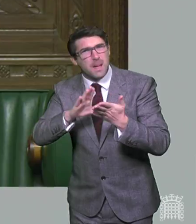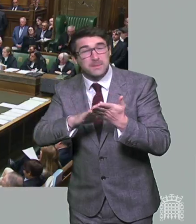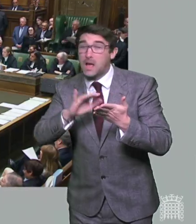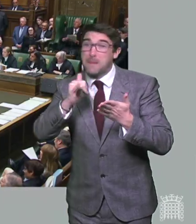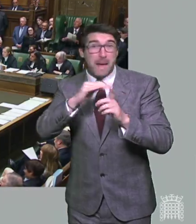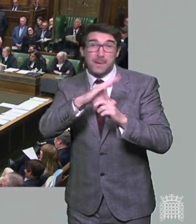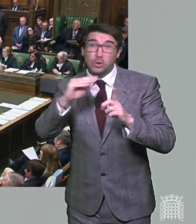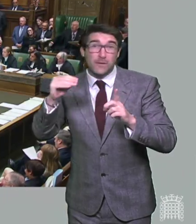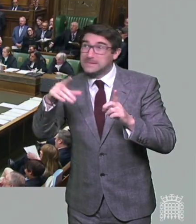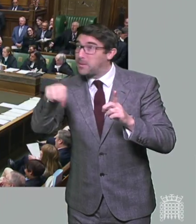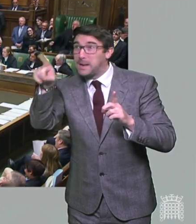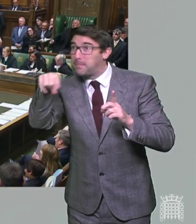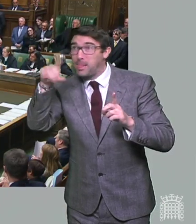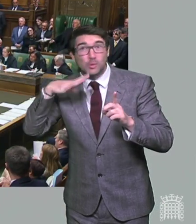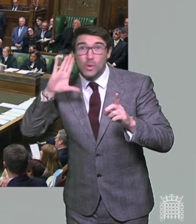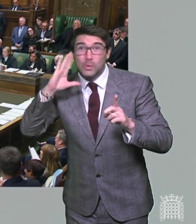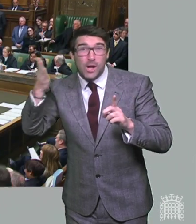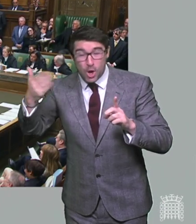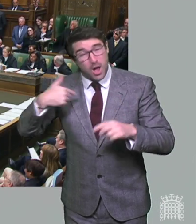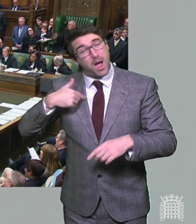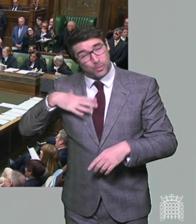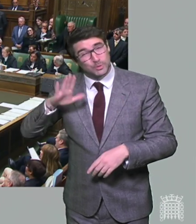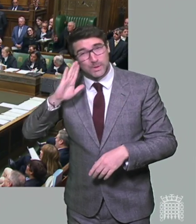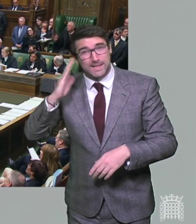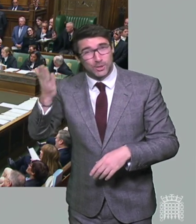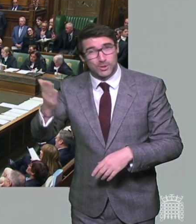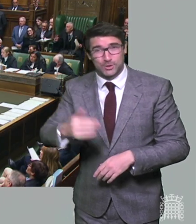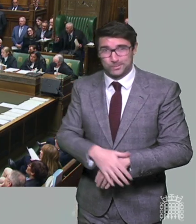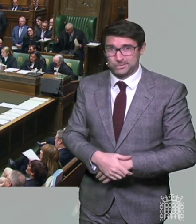I am genuinely unclear about what—